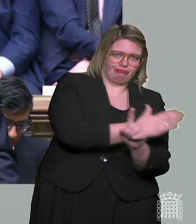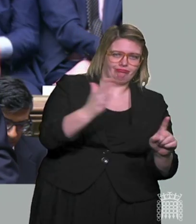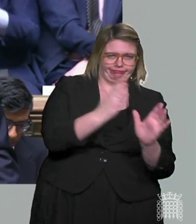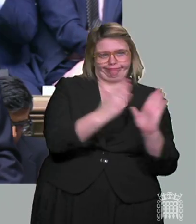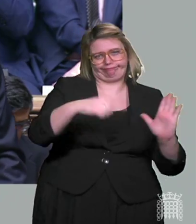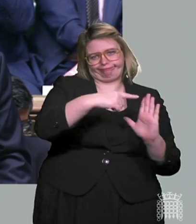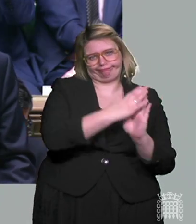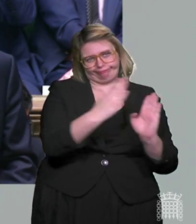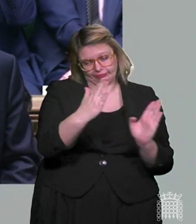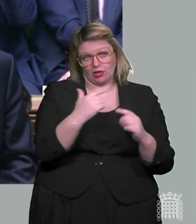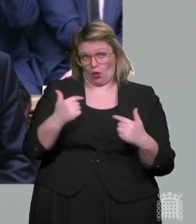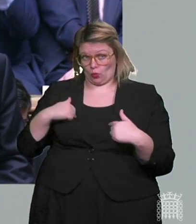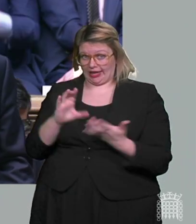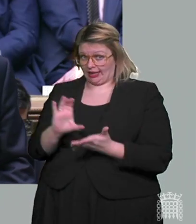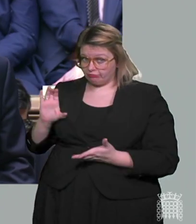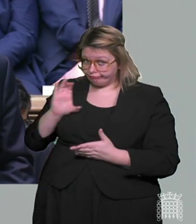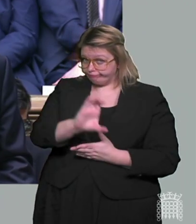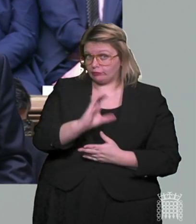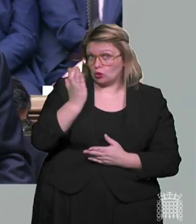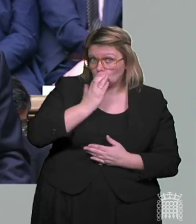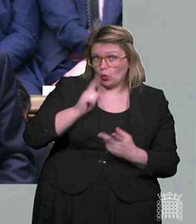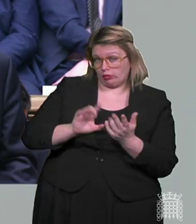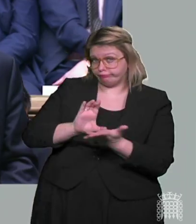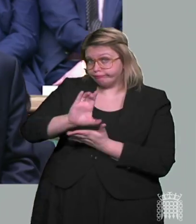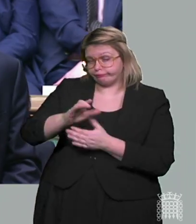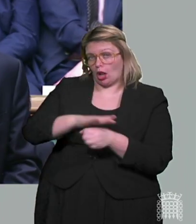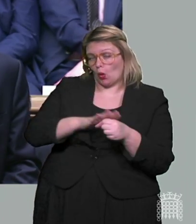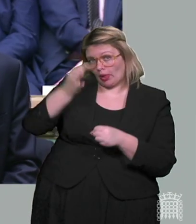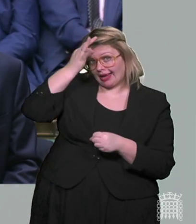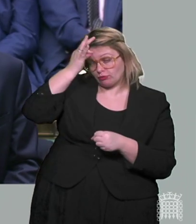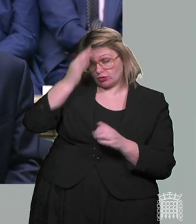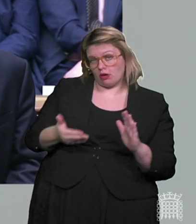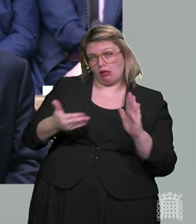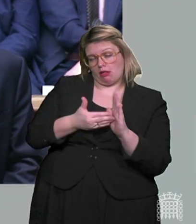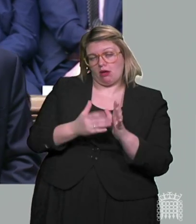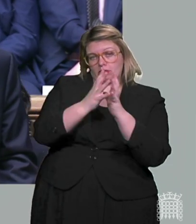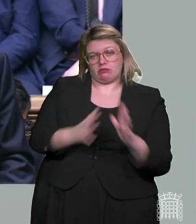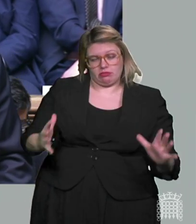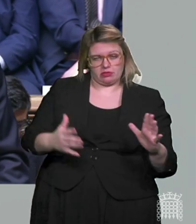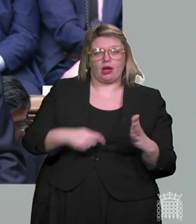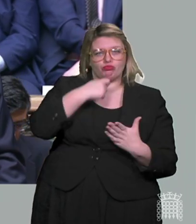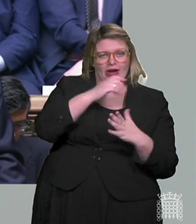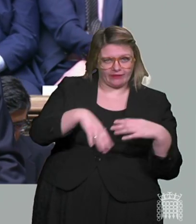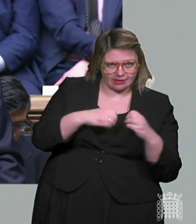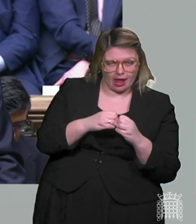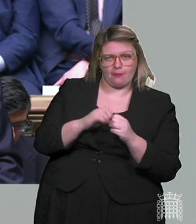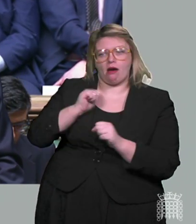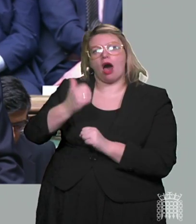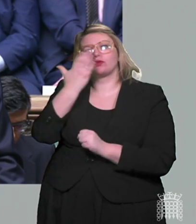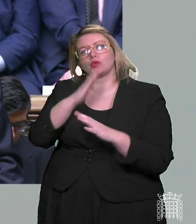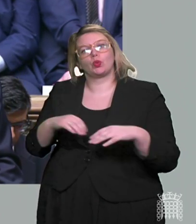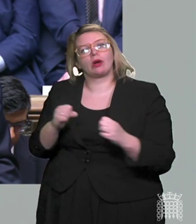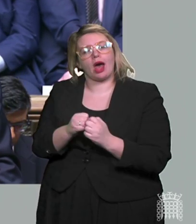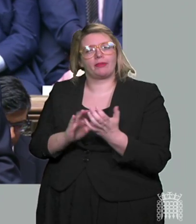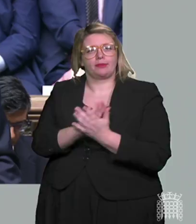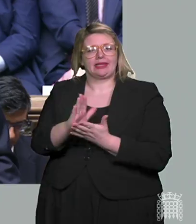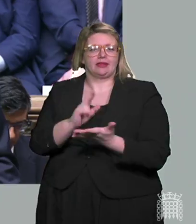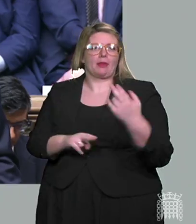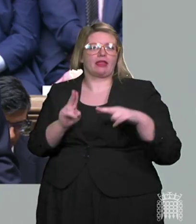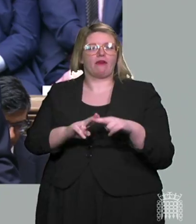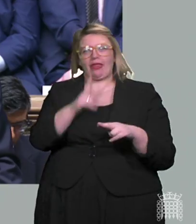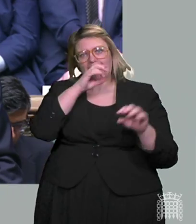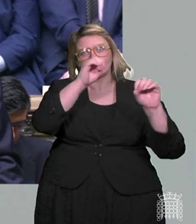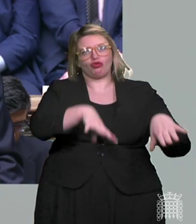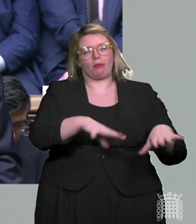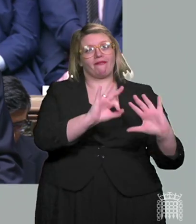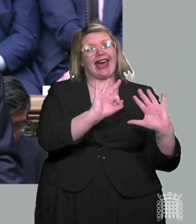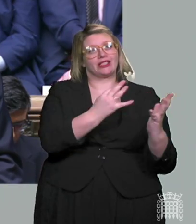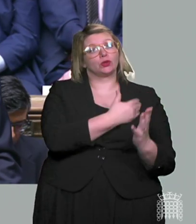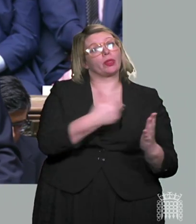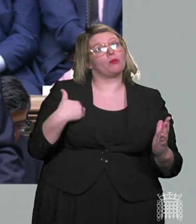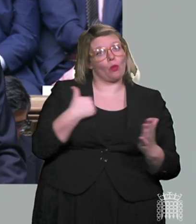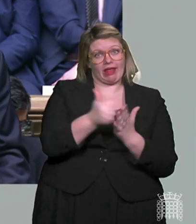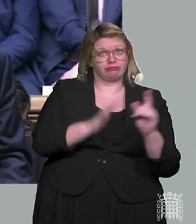To address this, we will fund schools and local authorities to increase the supply of wraparound care so that all parents of school-age children can drop their children off between 8 am and 6 pm.